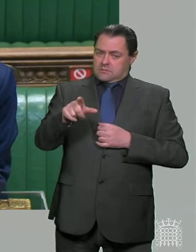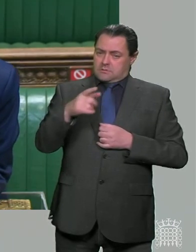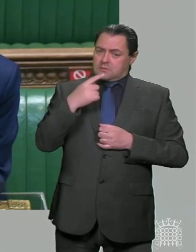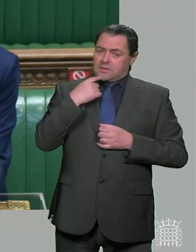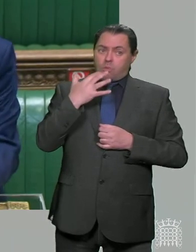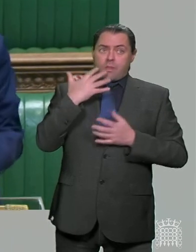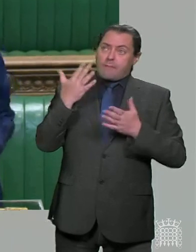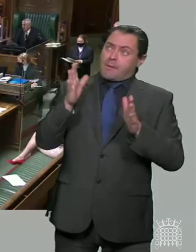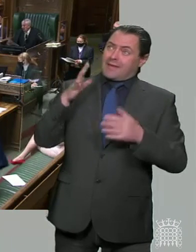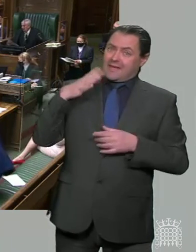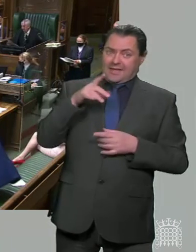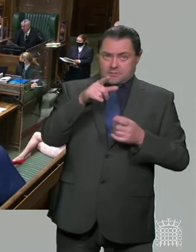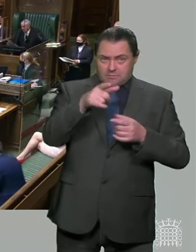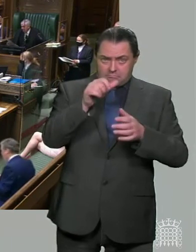Does the Prime Minister agree with that?